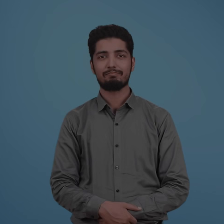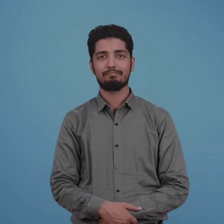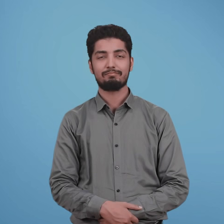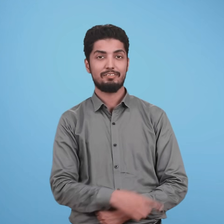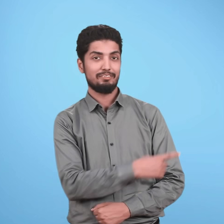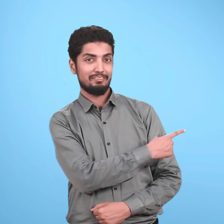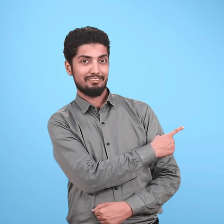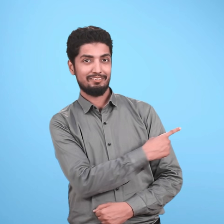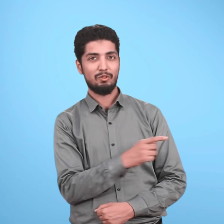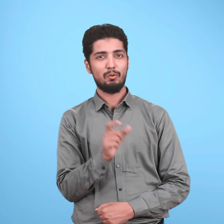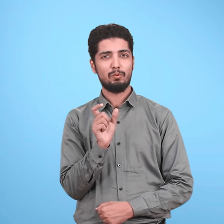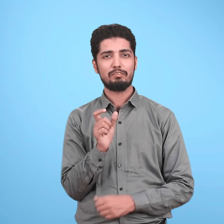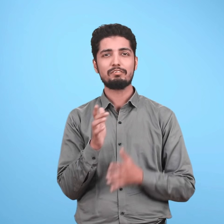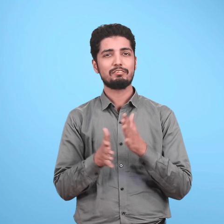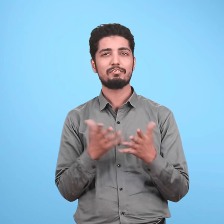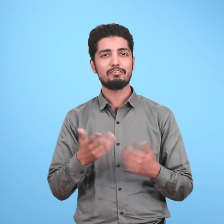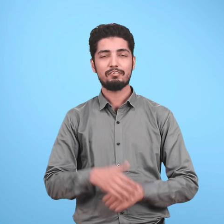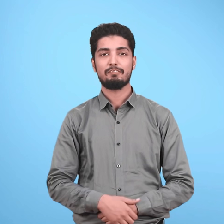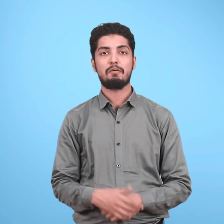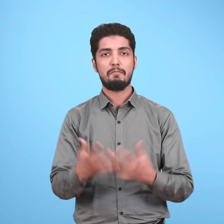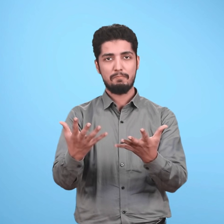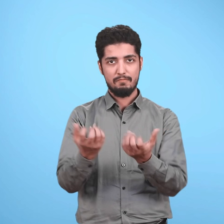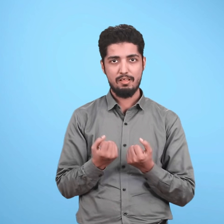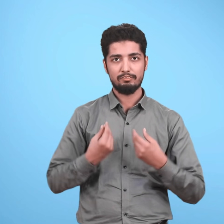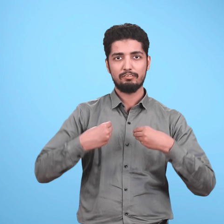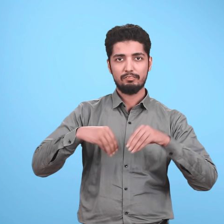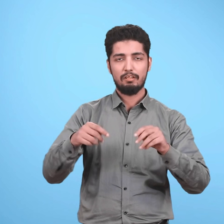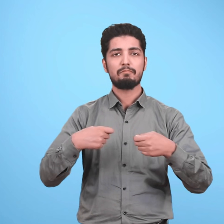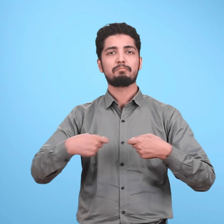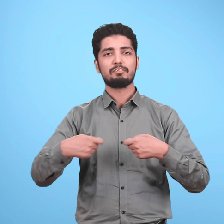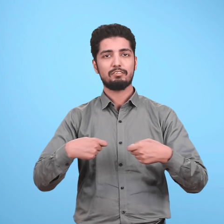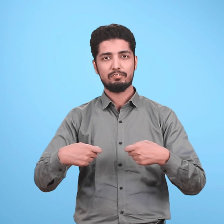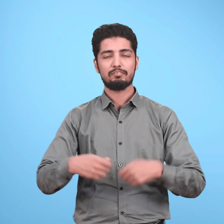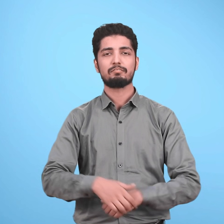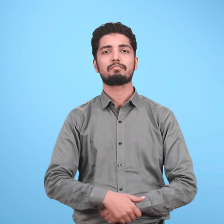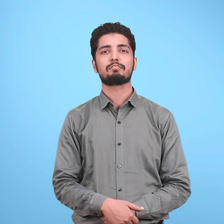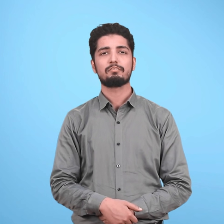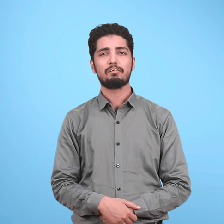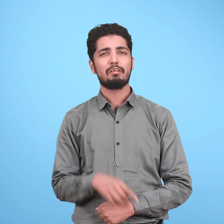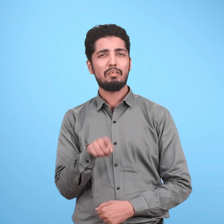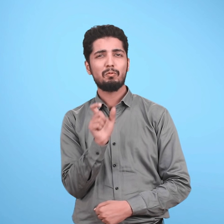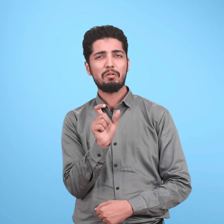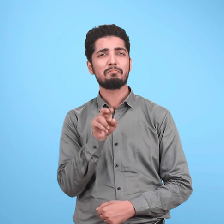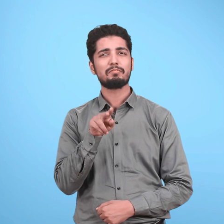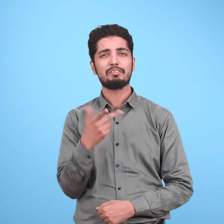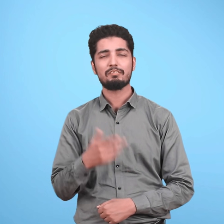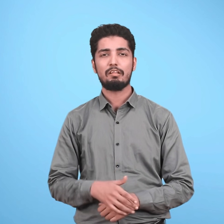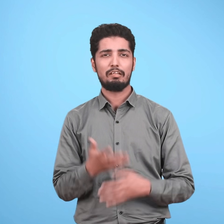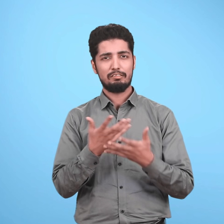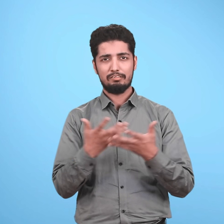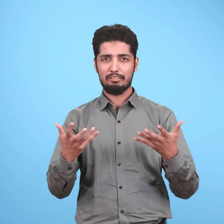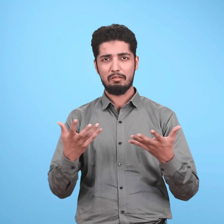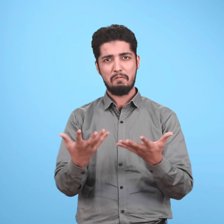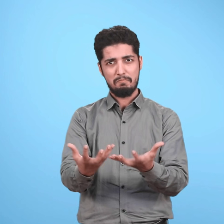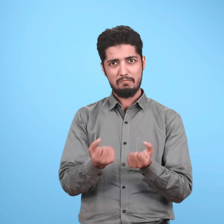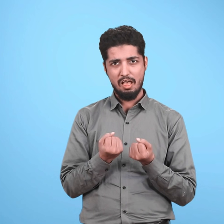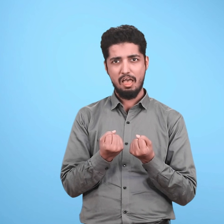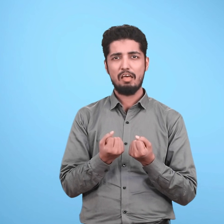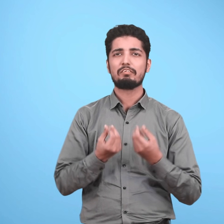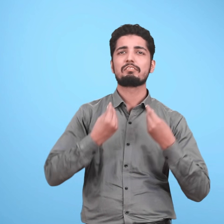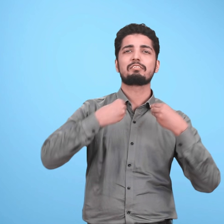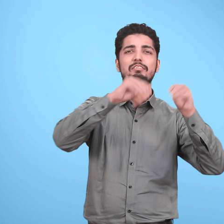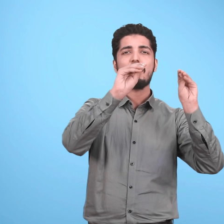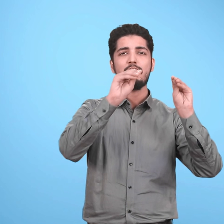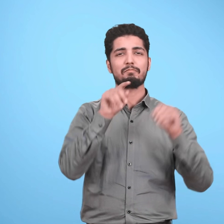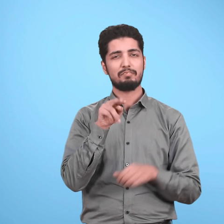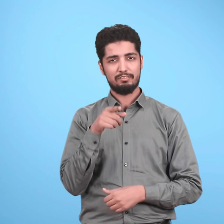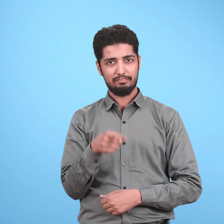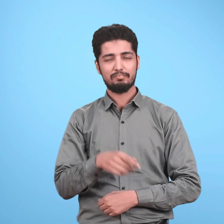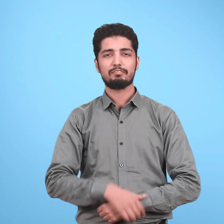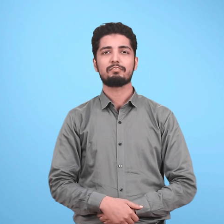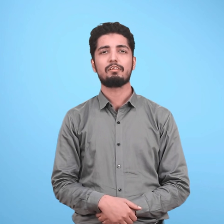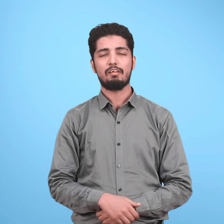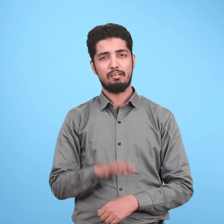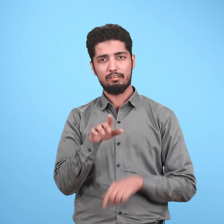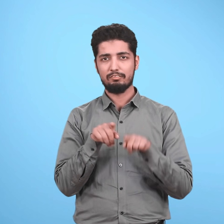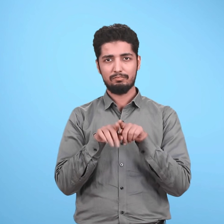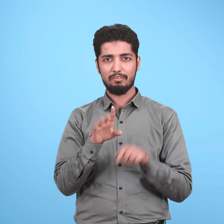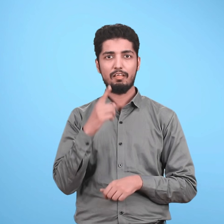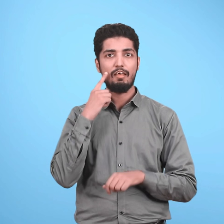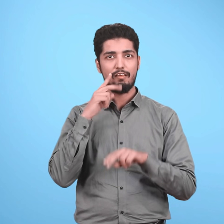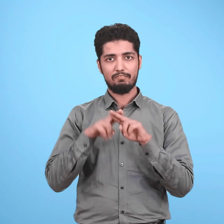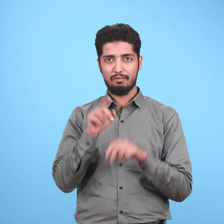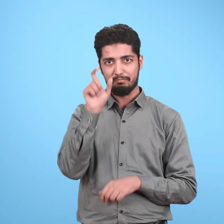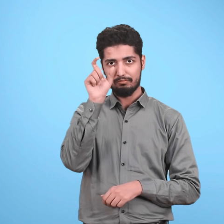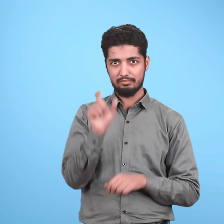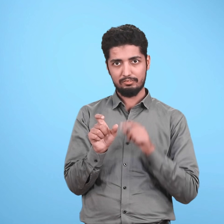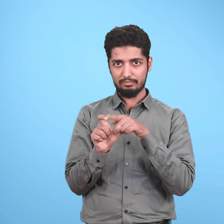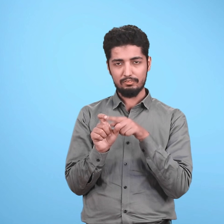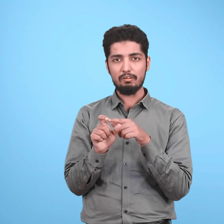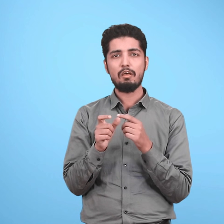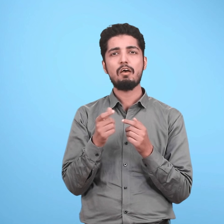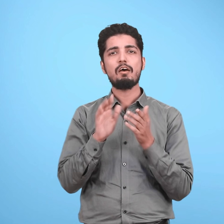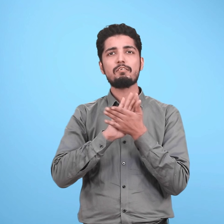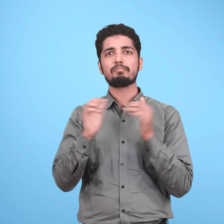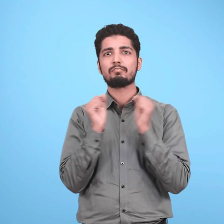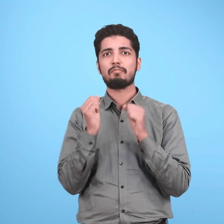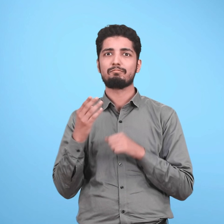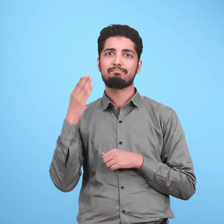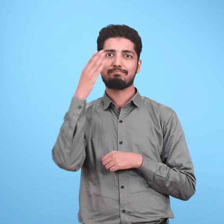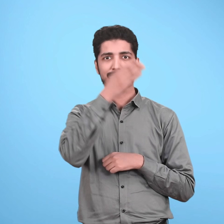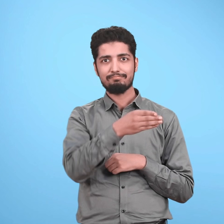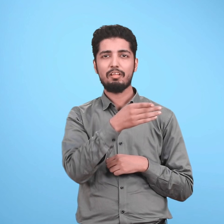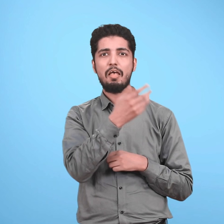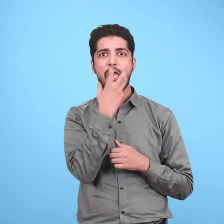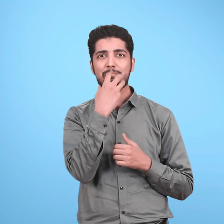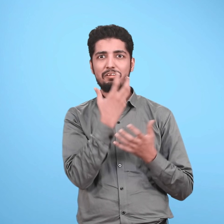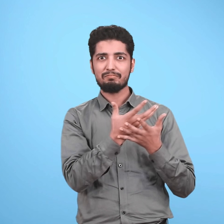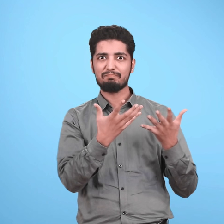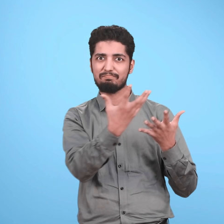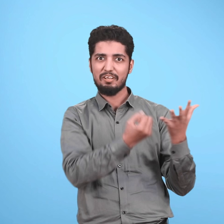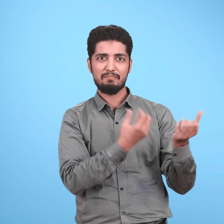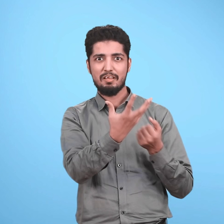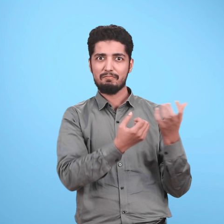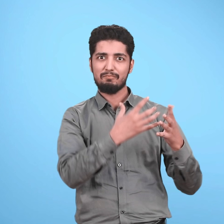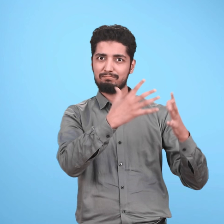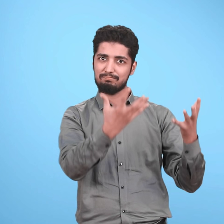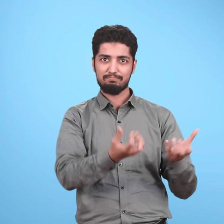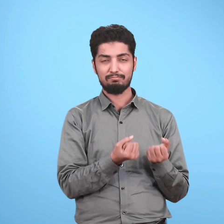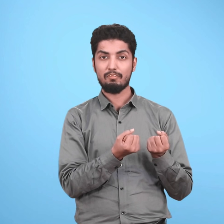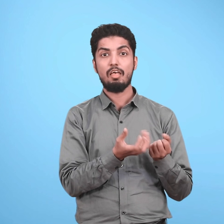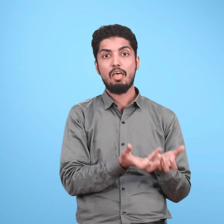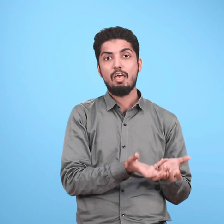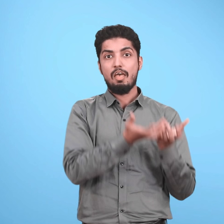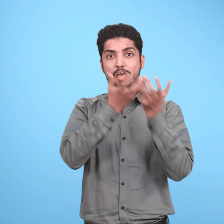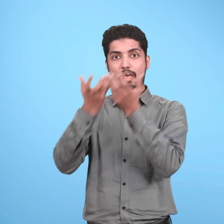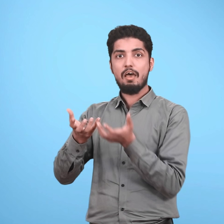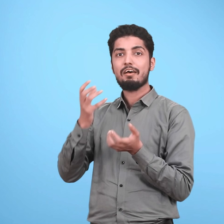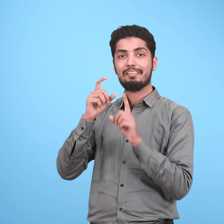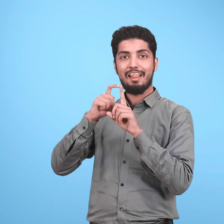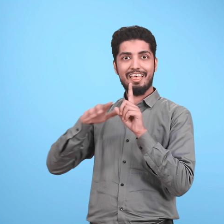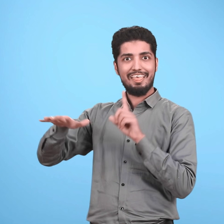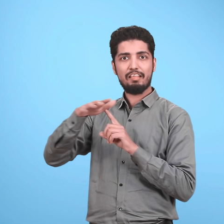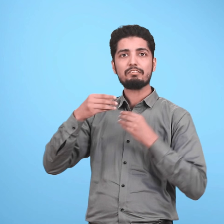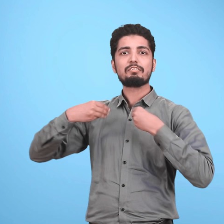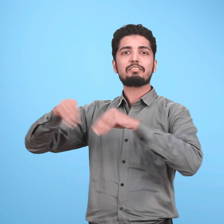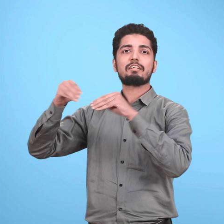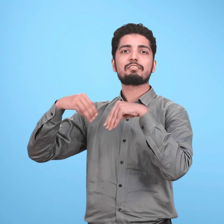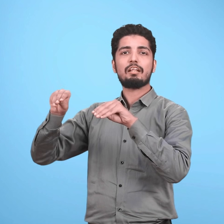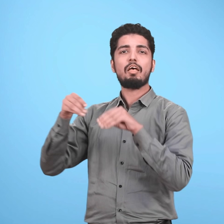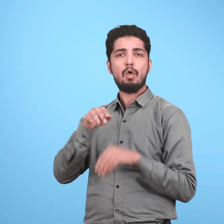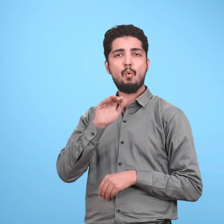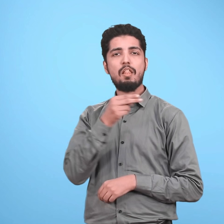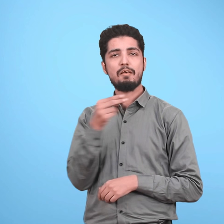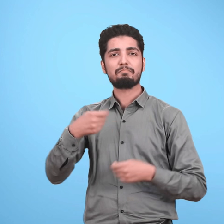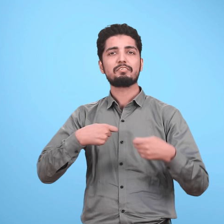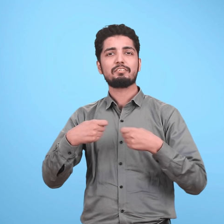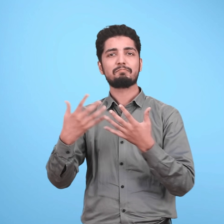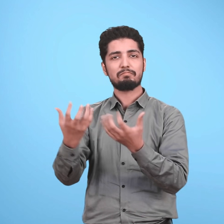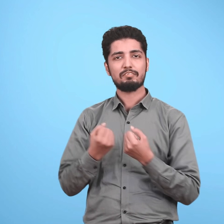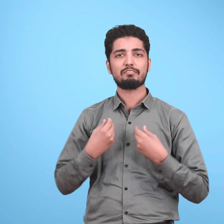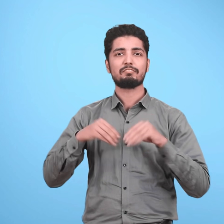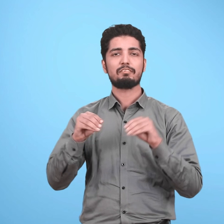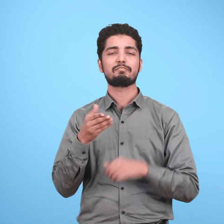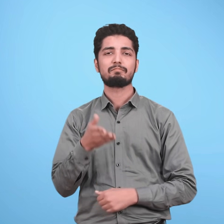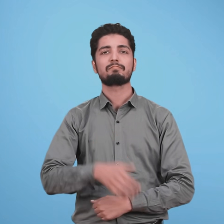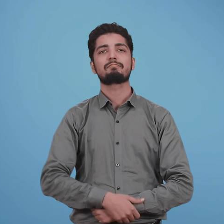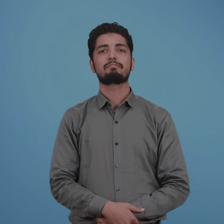Trade This sign means trade. It refers to the buying and selling of good. For example, if a person buys apples in Himachal Pradesh and sells them in Delhi, then it is trade